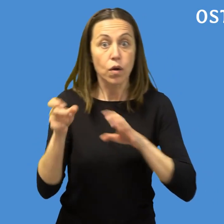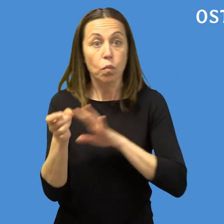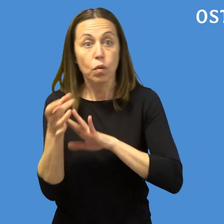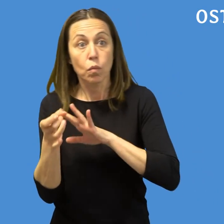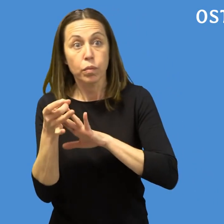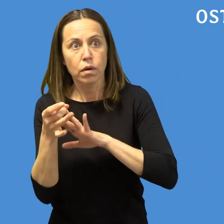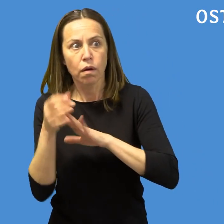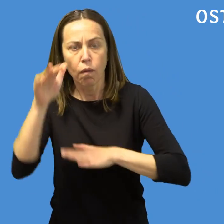crear